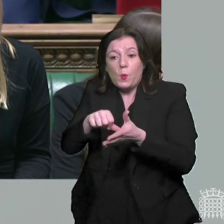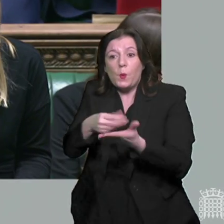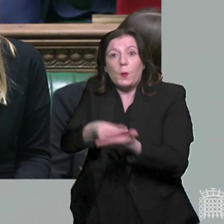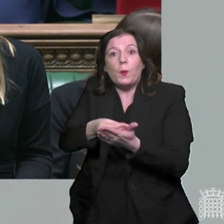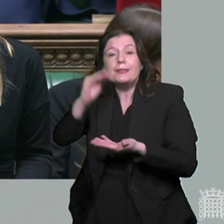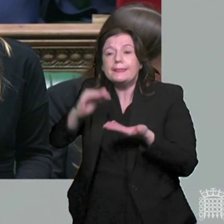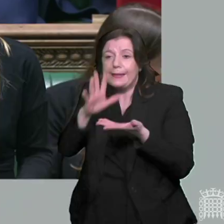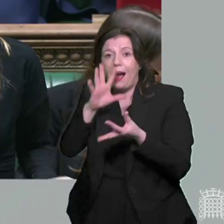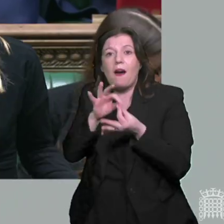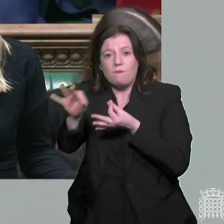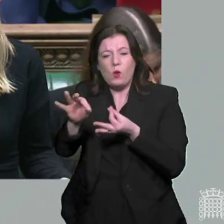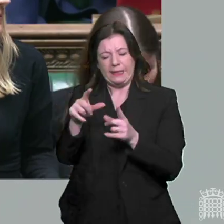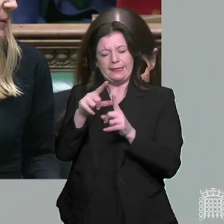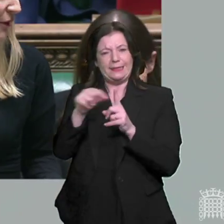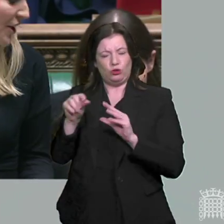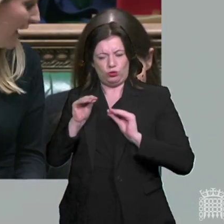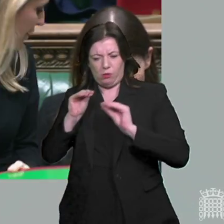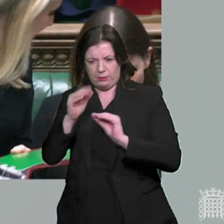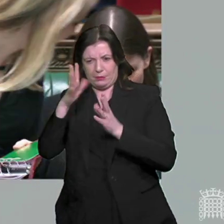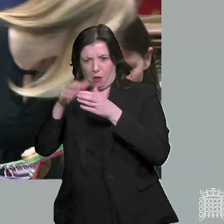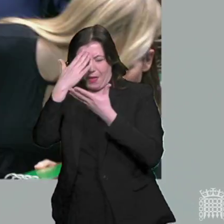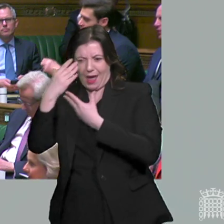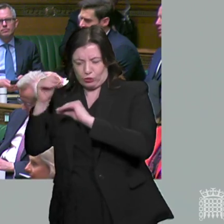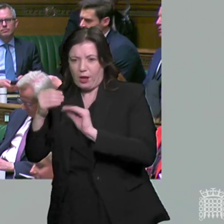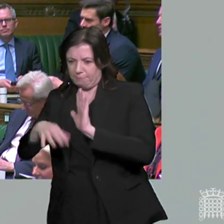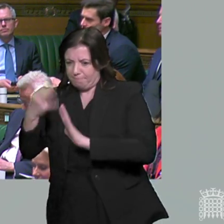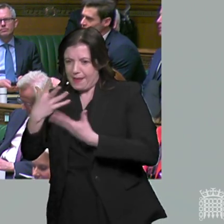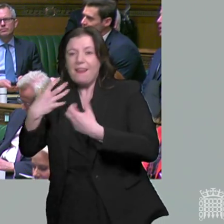We are also working on digital skills with the Department for Education.